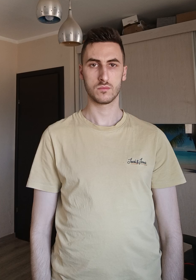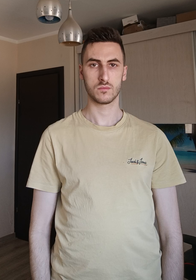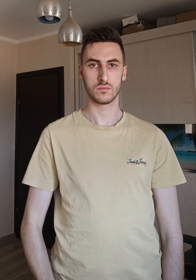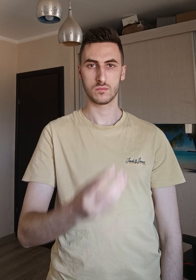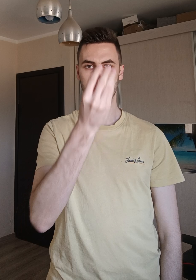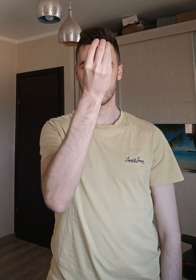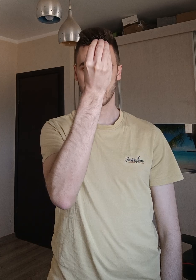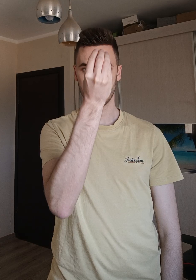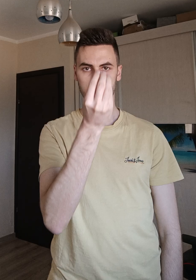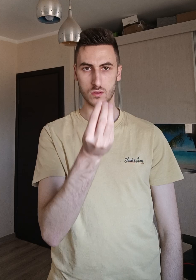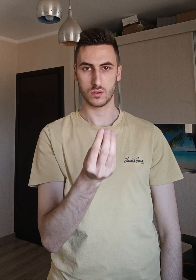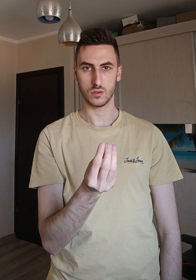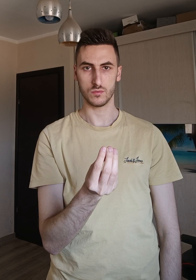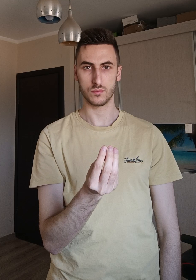טוב